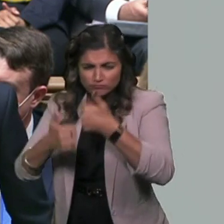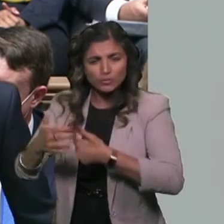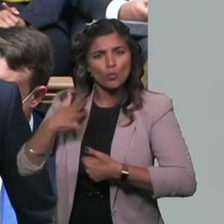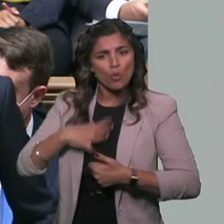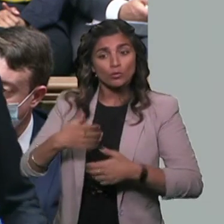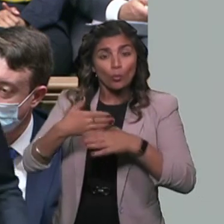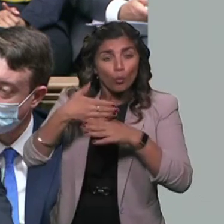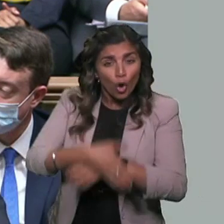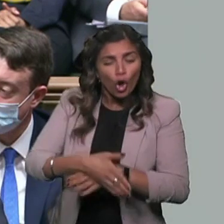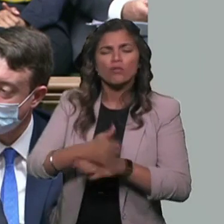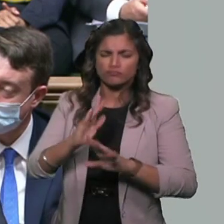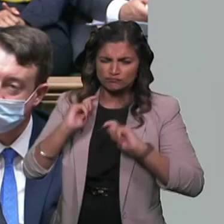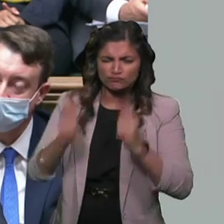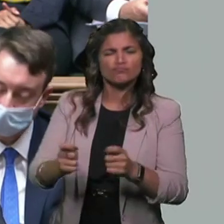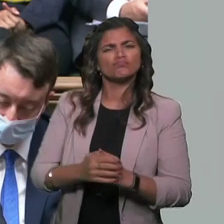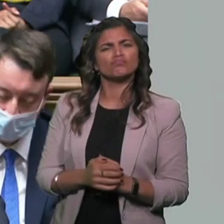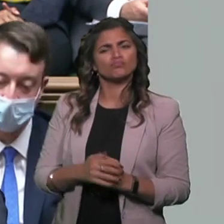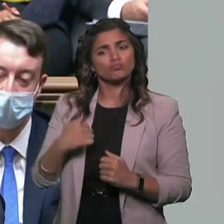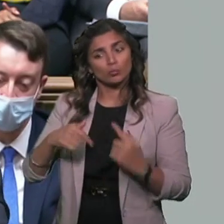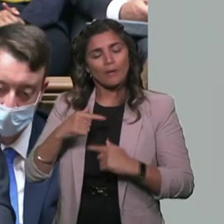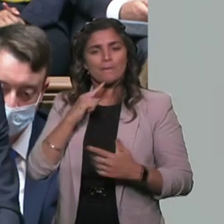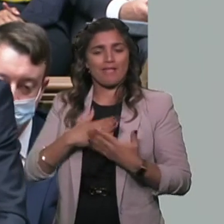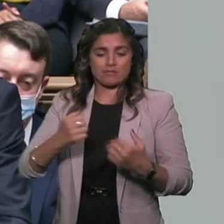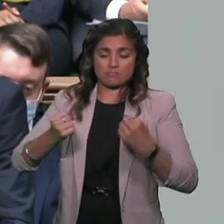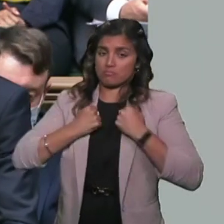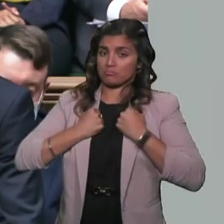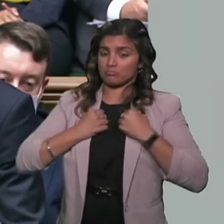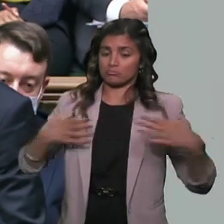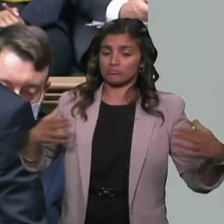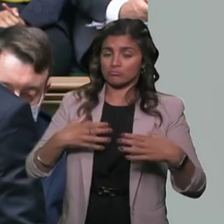That is what we believe on this side of the House.